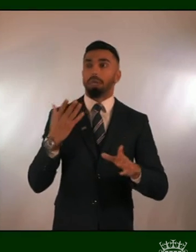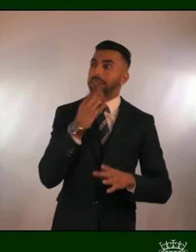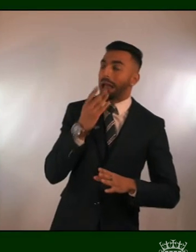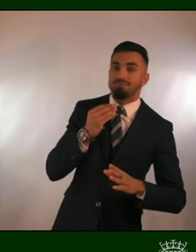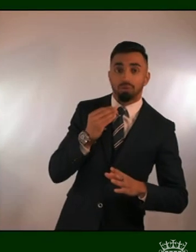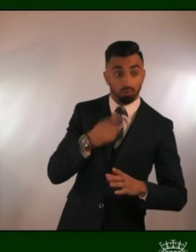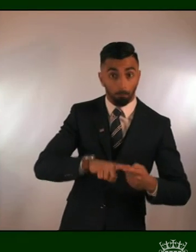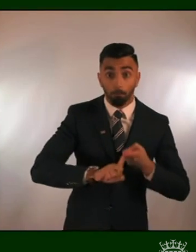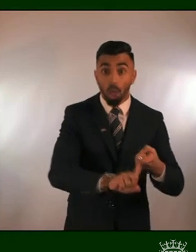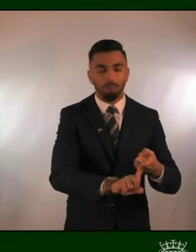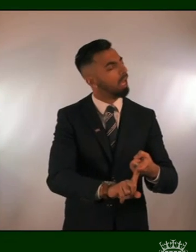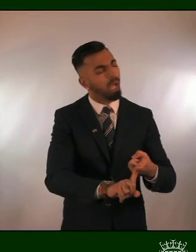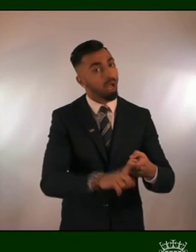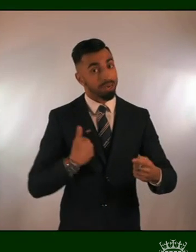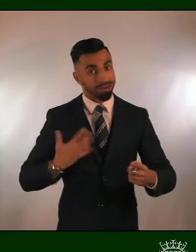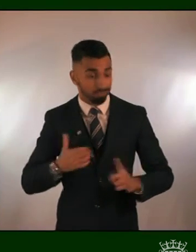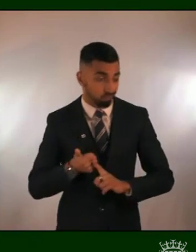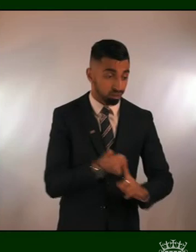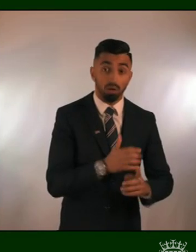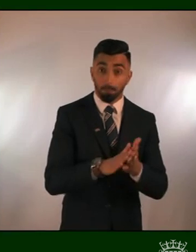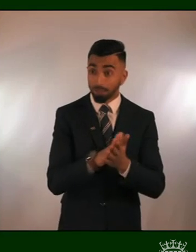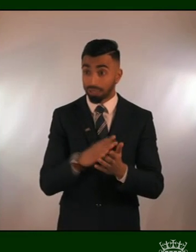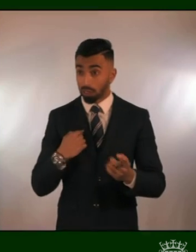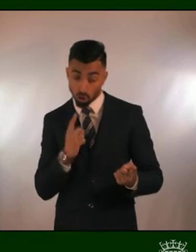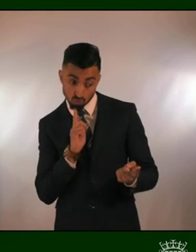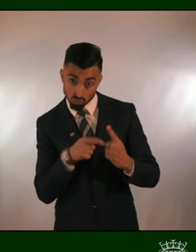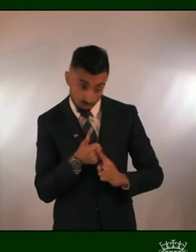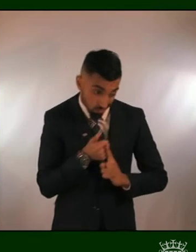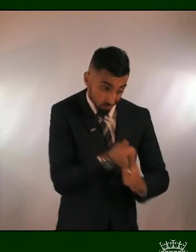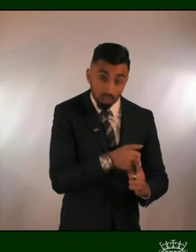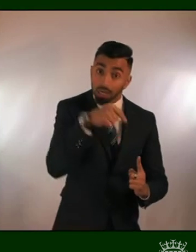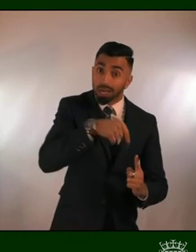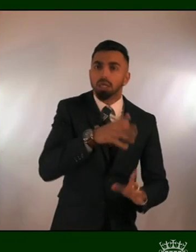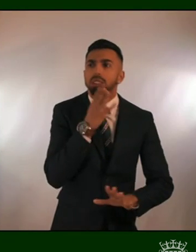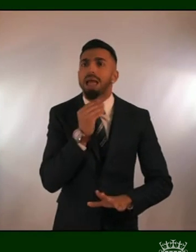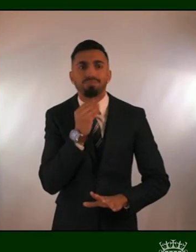In other words, our response will be temporary, timely and targeted.